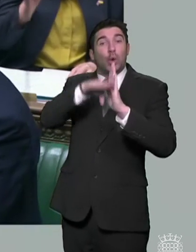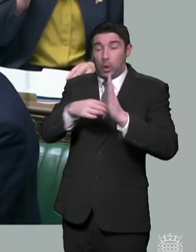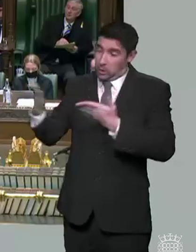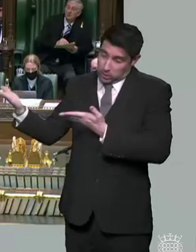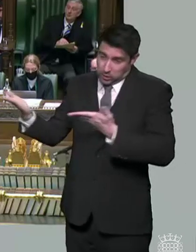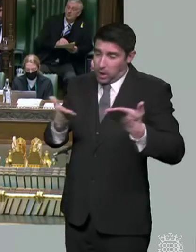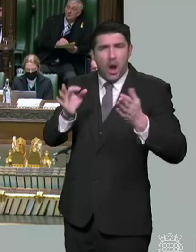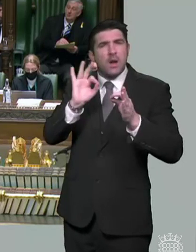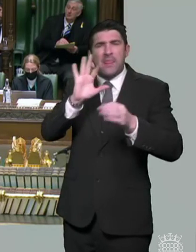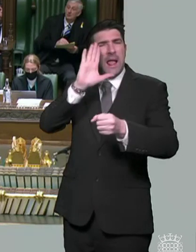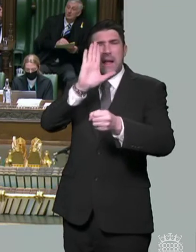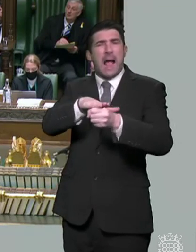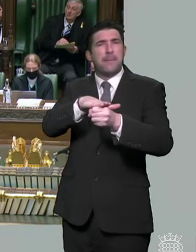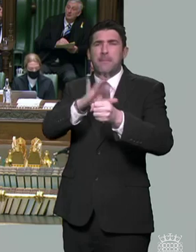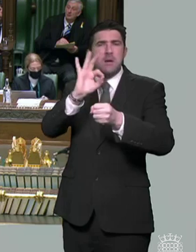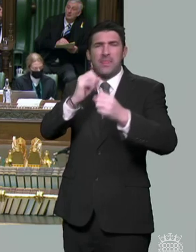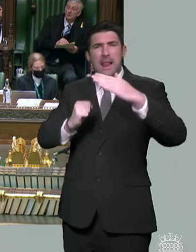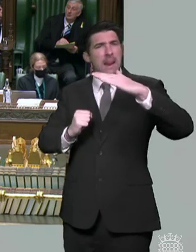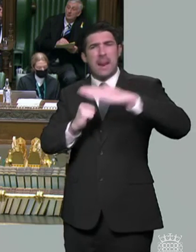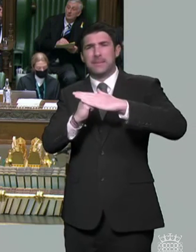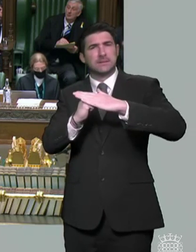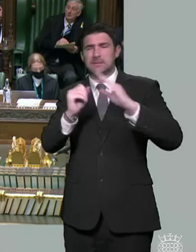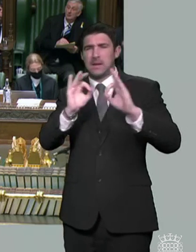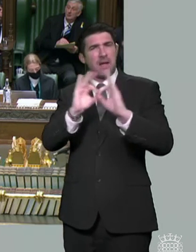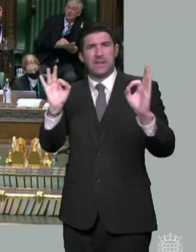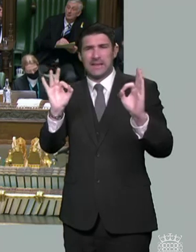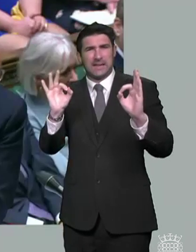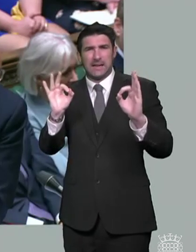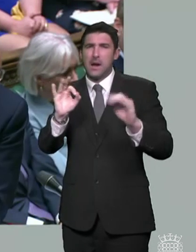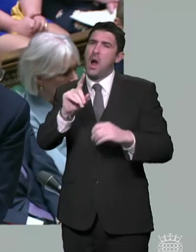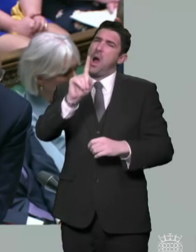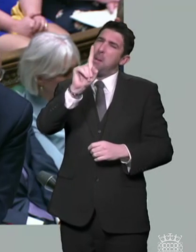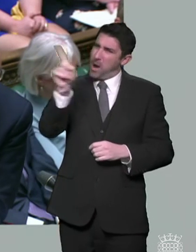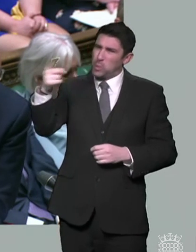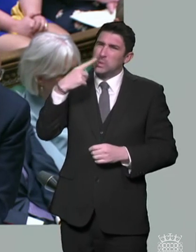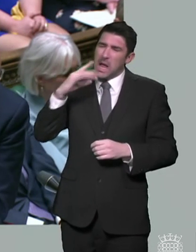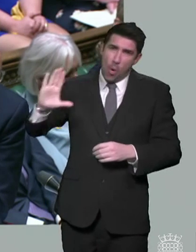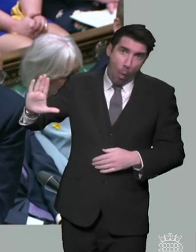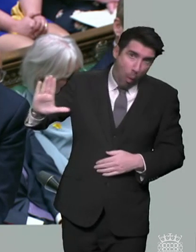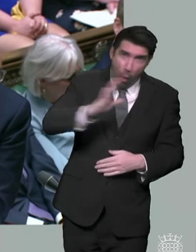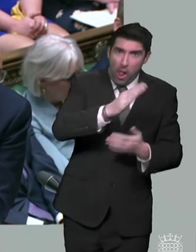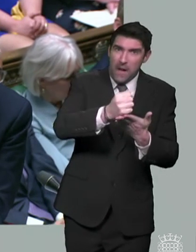That is the right thing to do. What we will not do is simply abandon all checks.